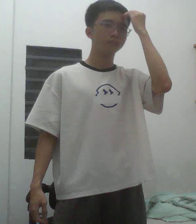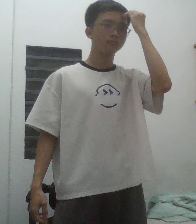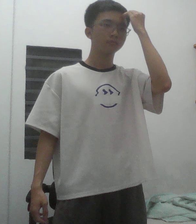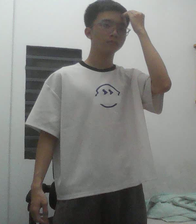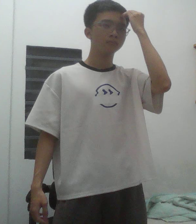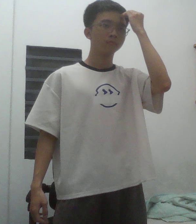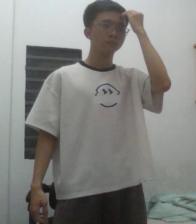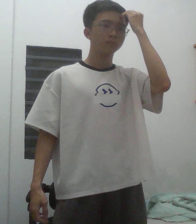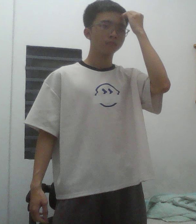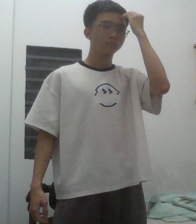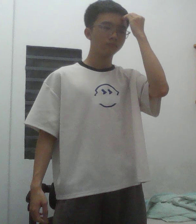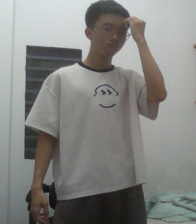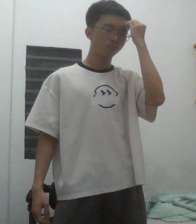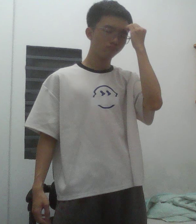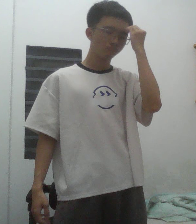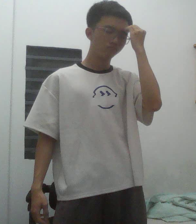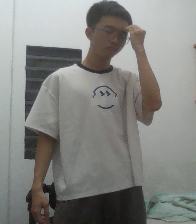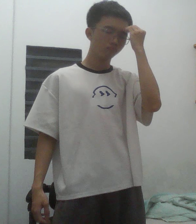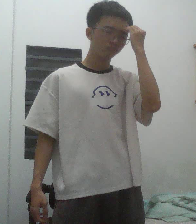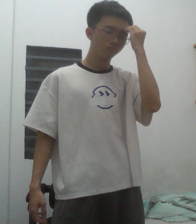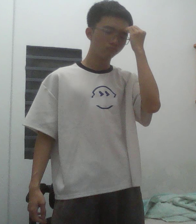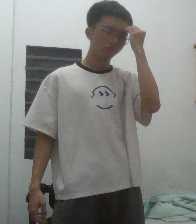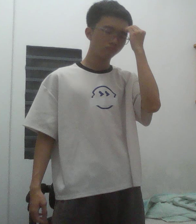benh